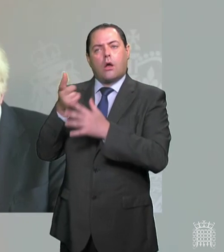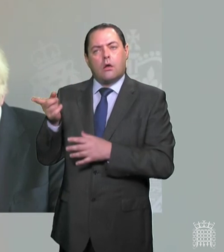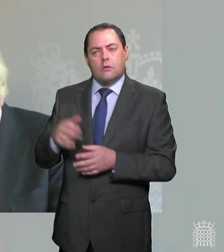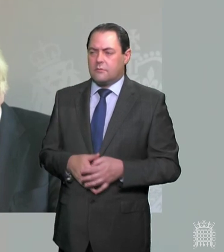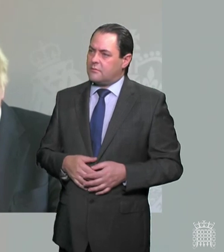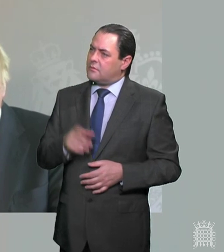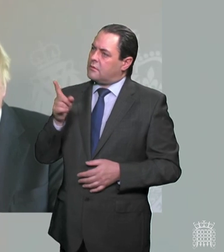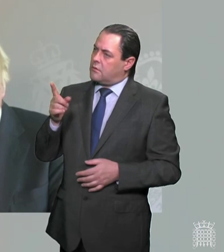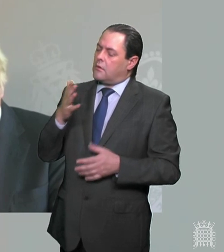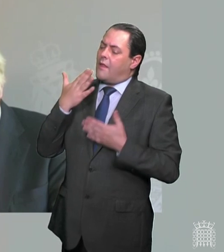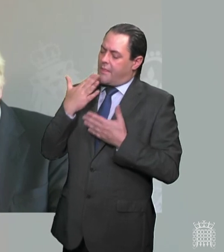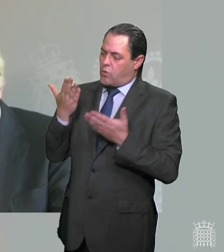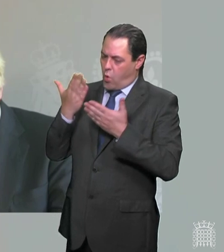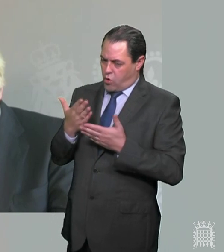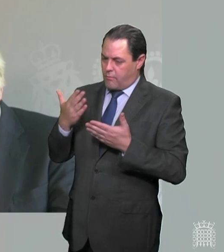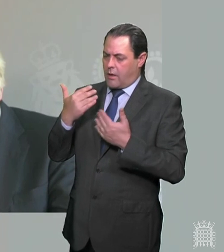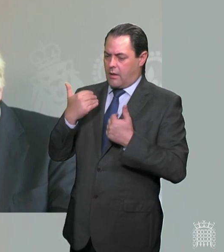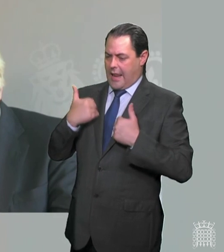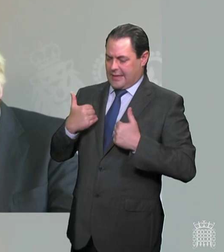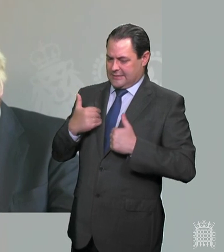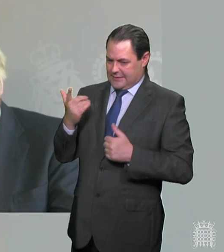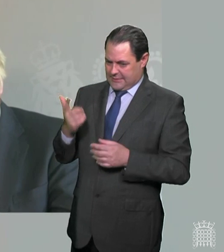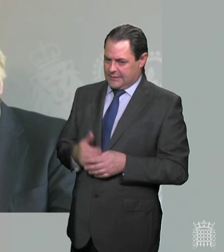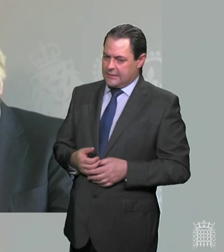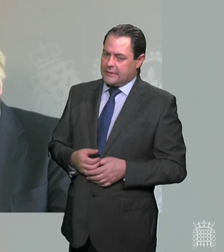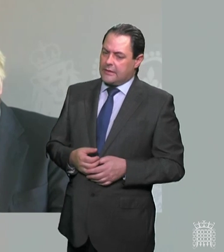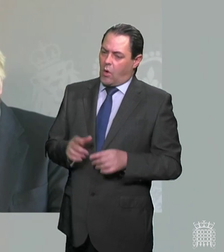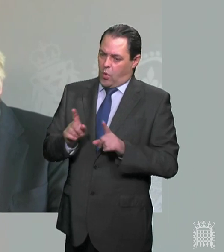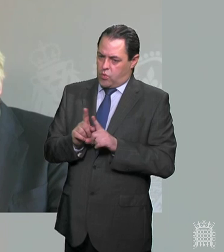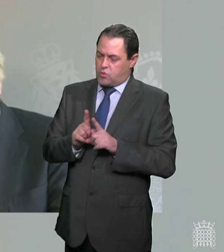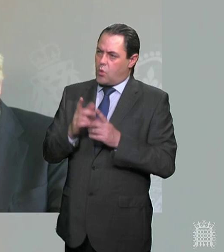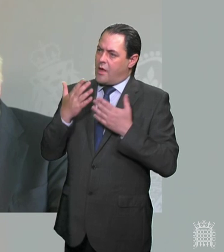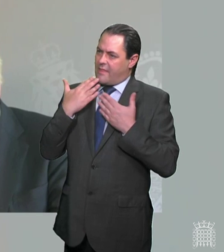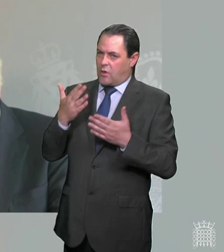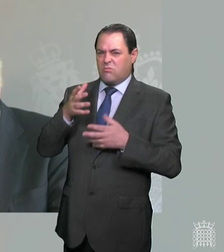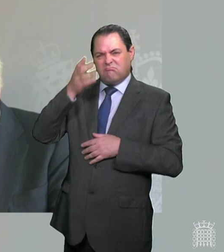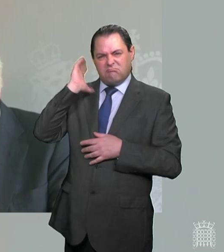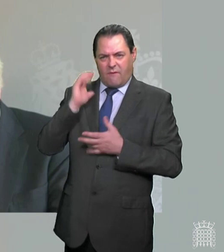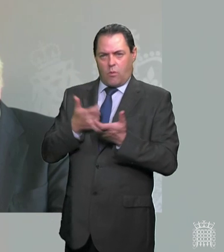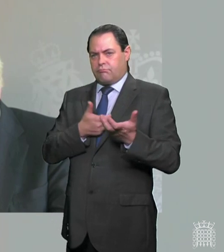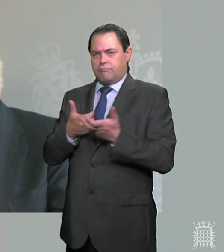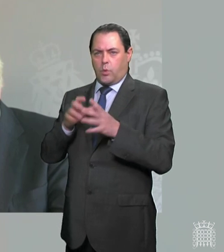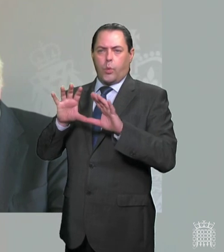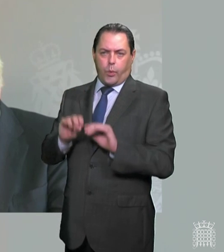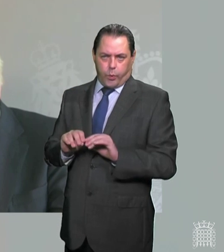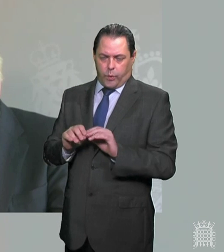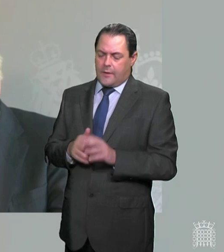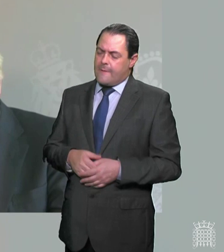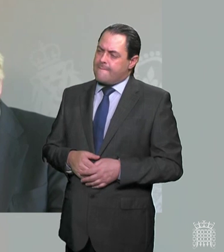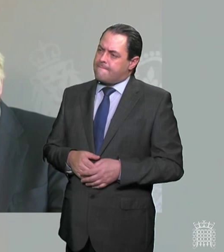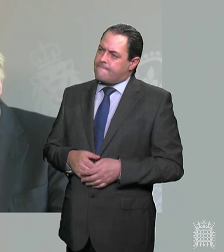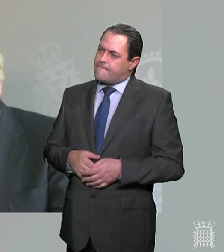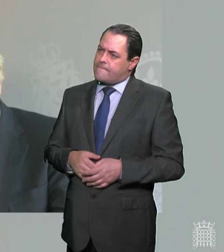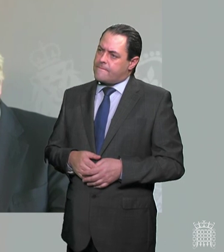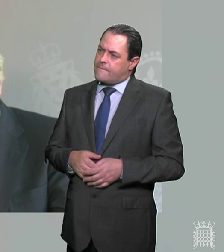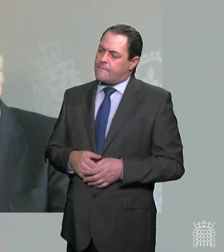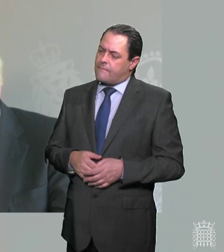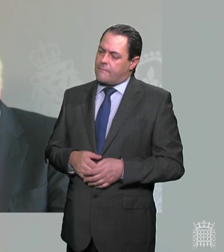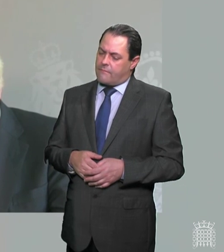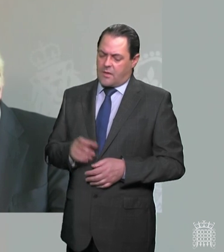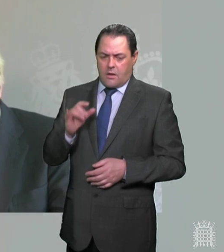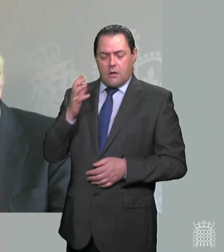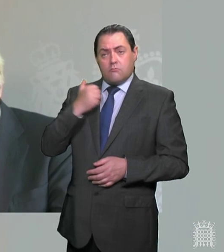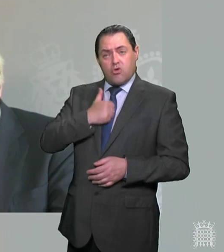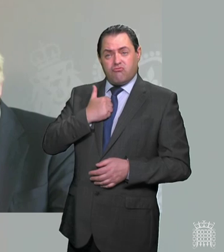I thank the honourable Lady very much and I thank the fire service for its outstanding response to the fire at Asmall Primary School.